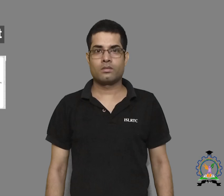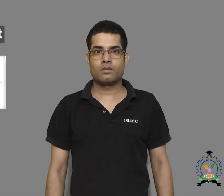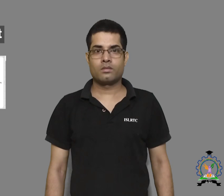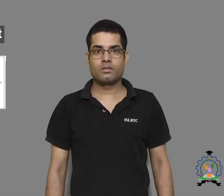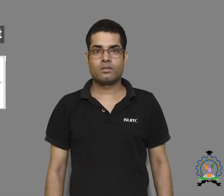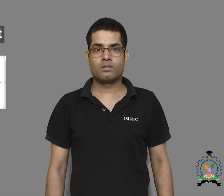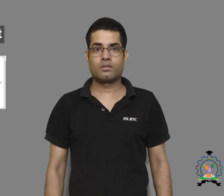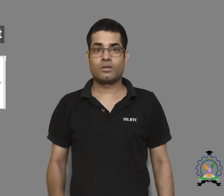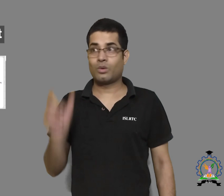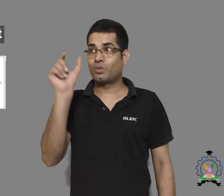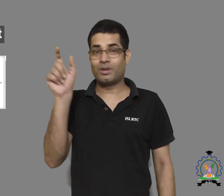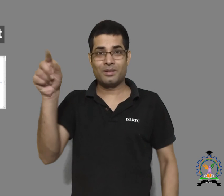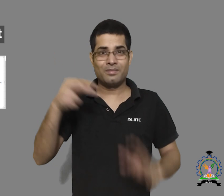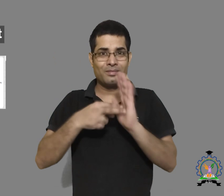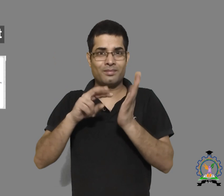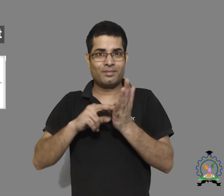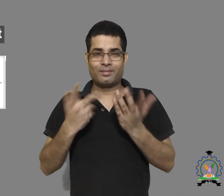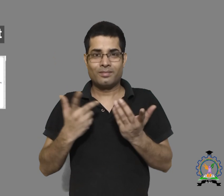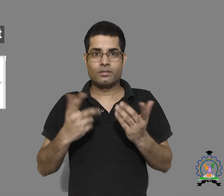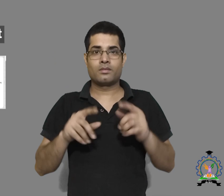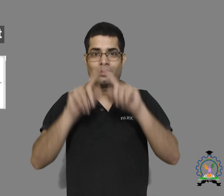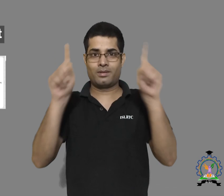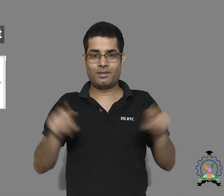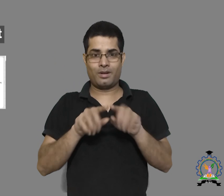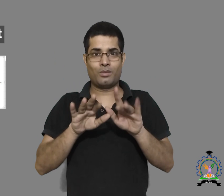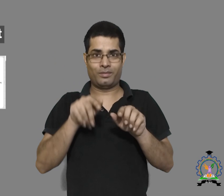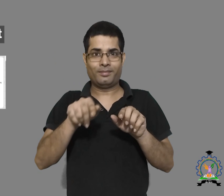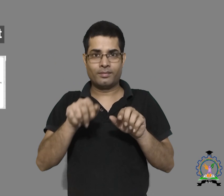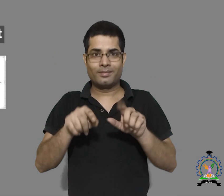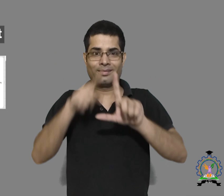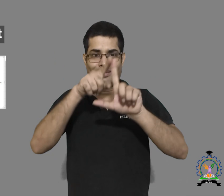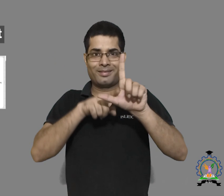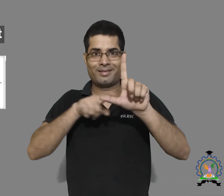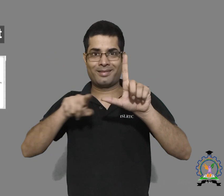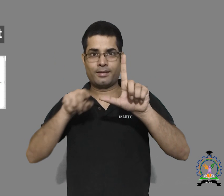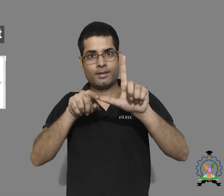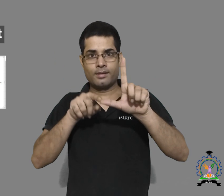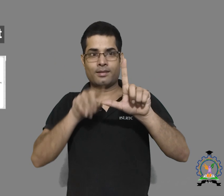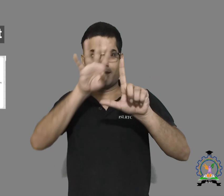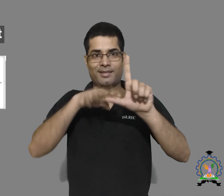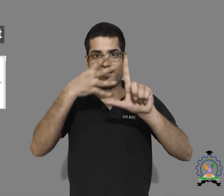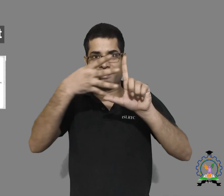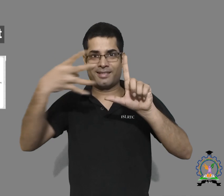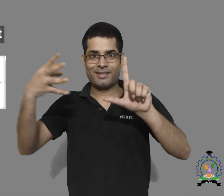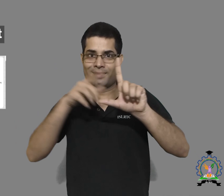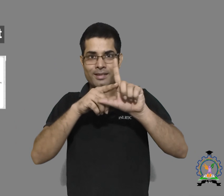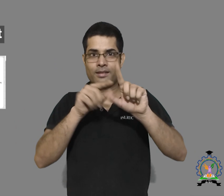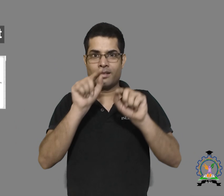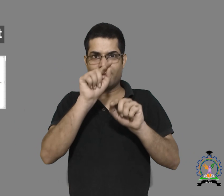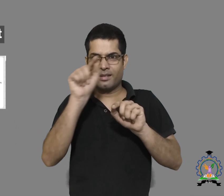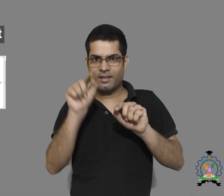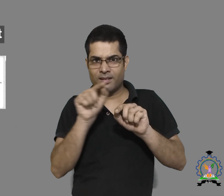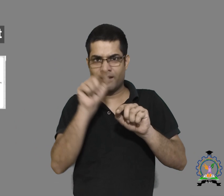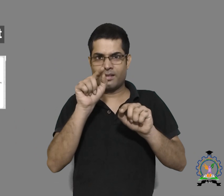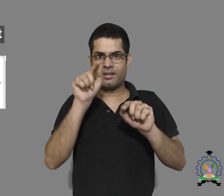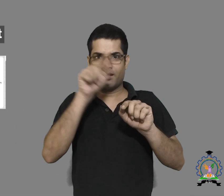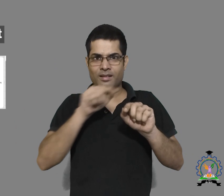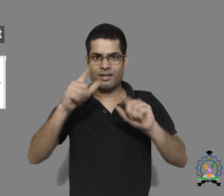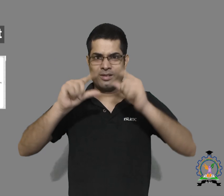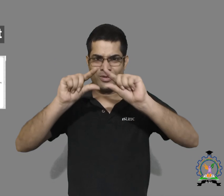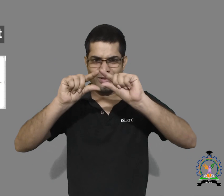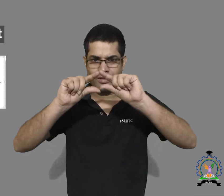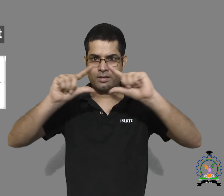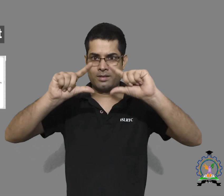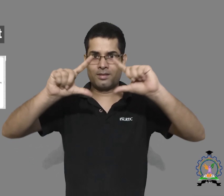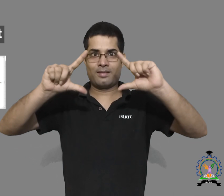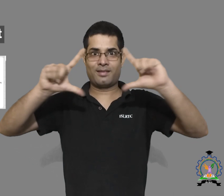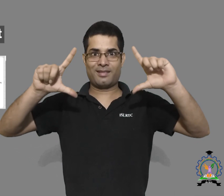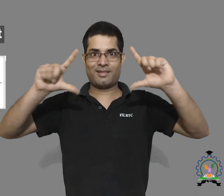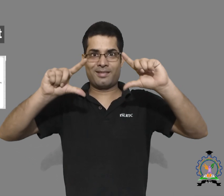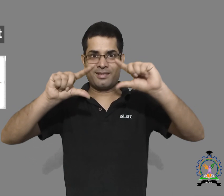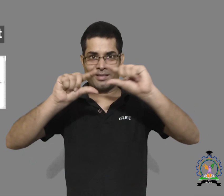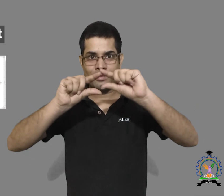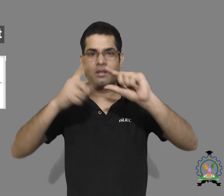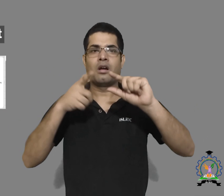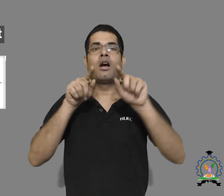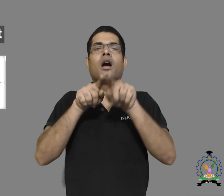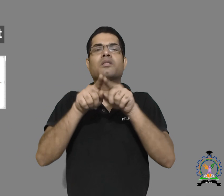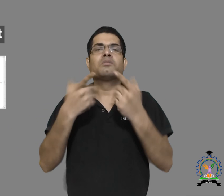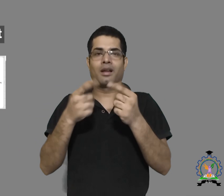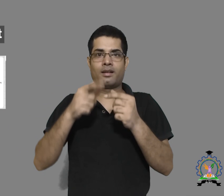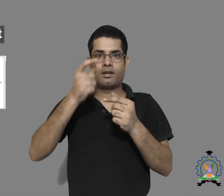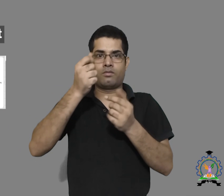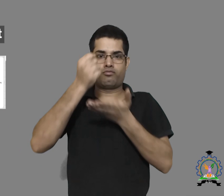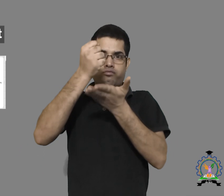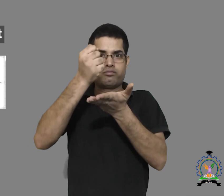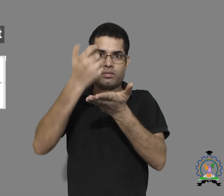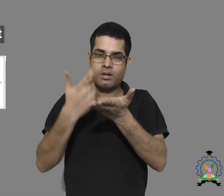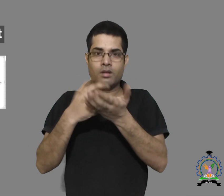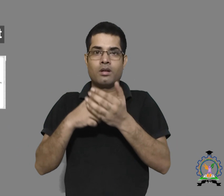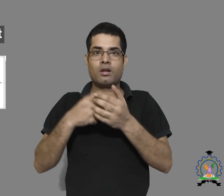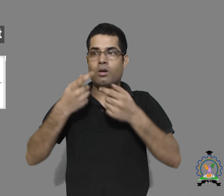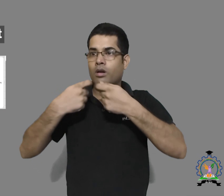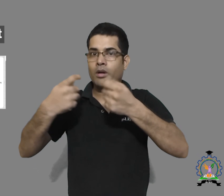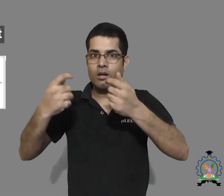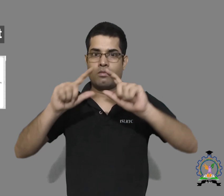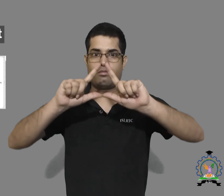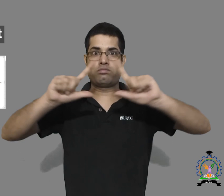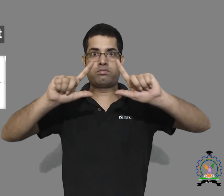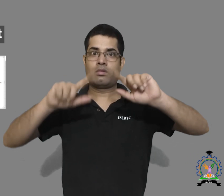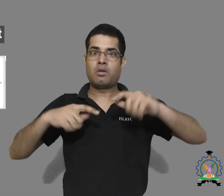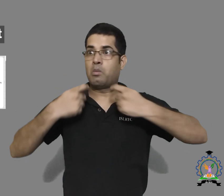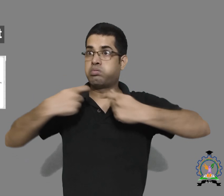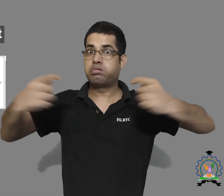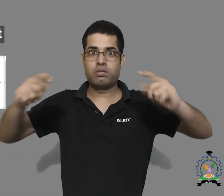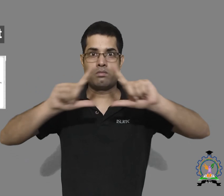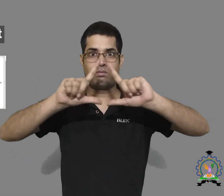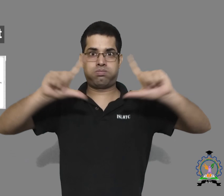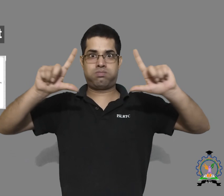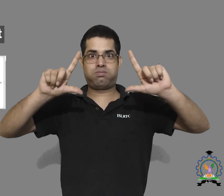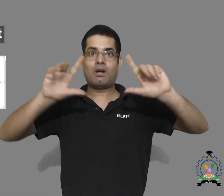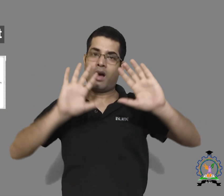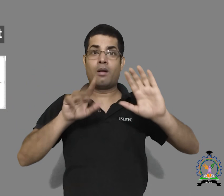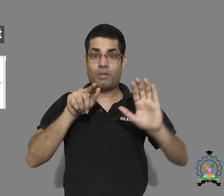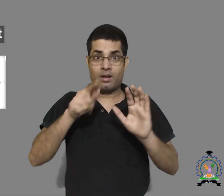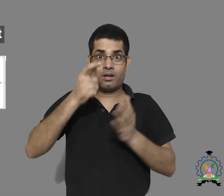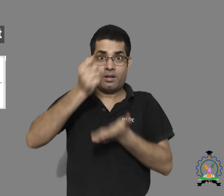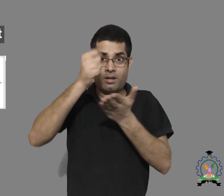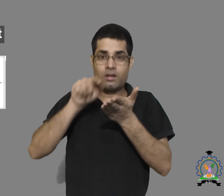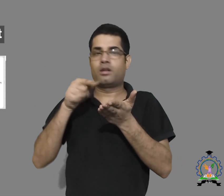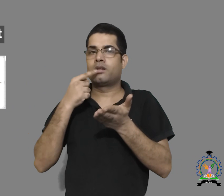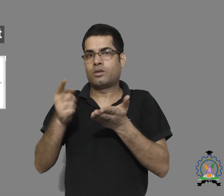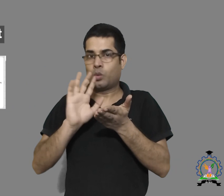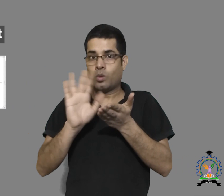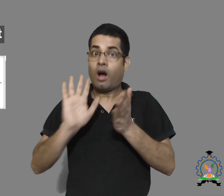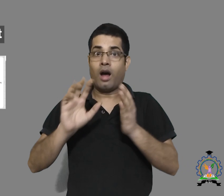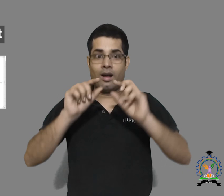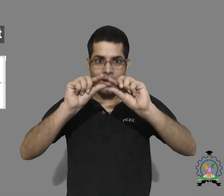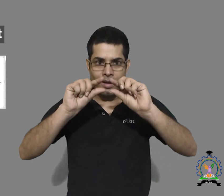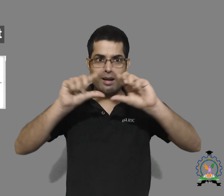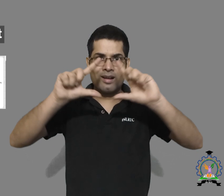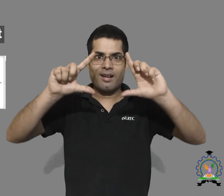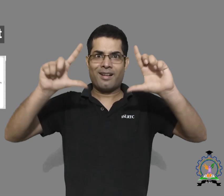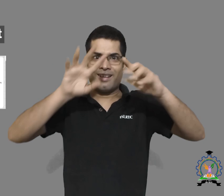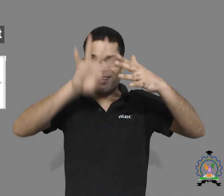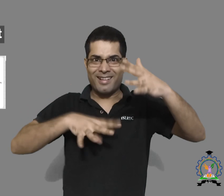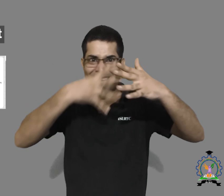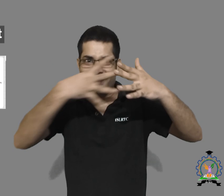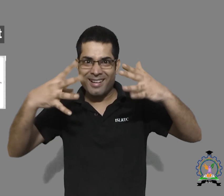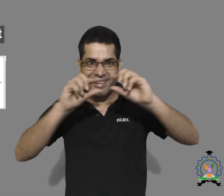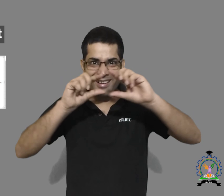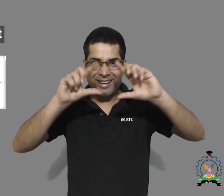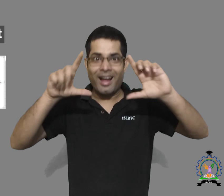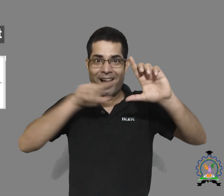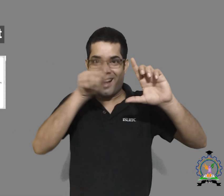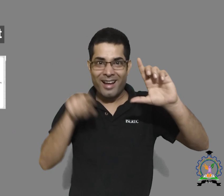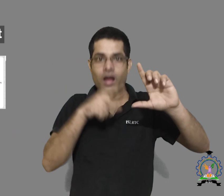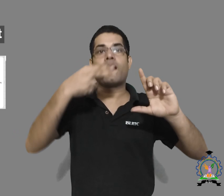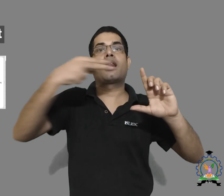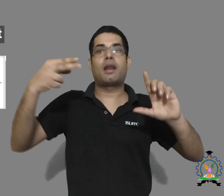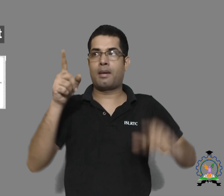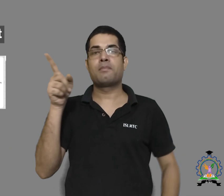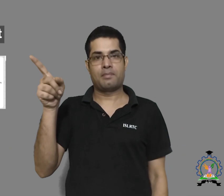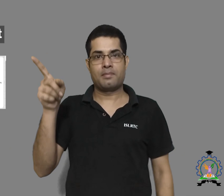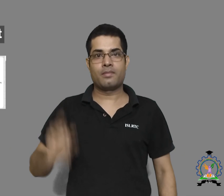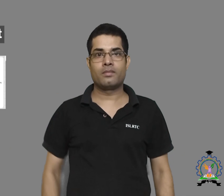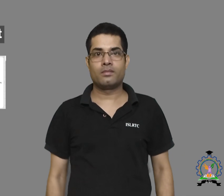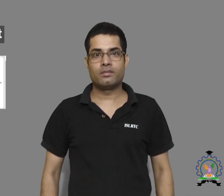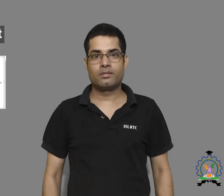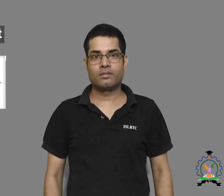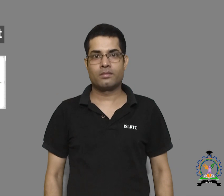Radar Chart